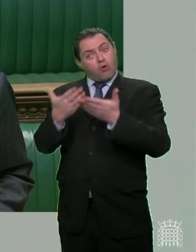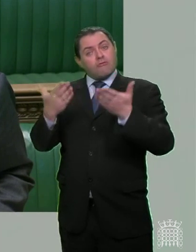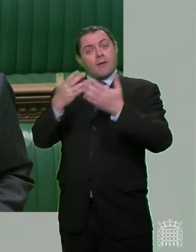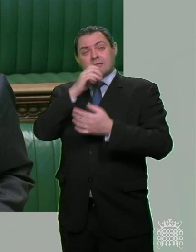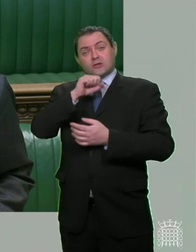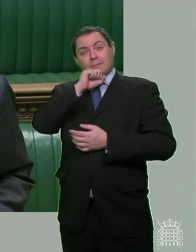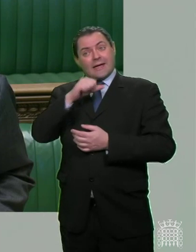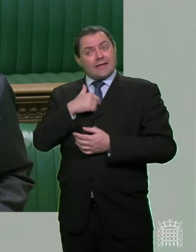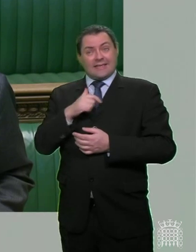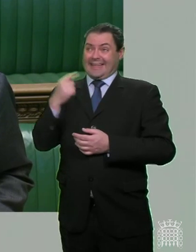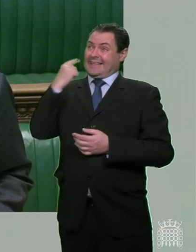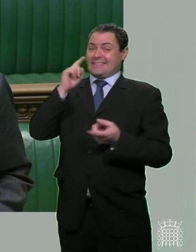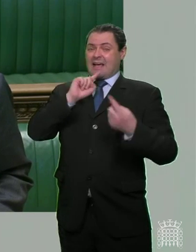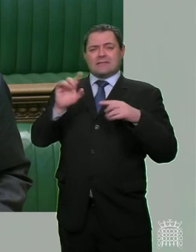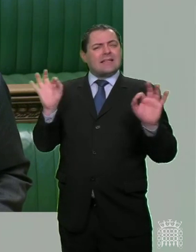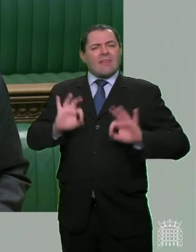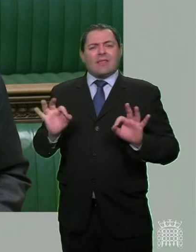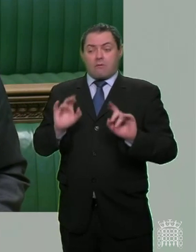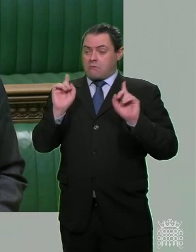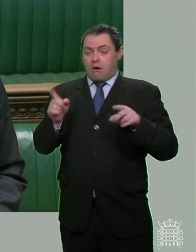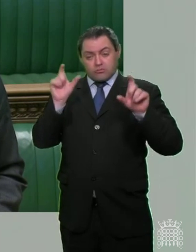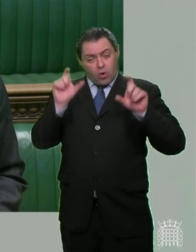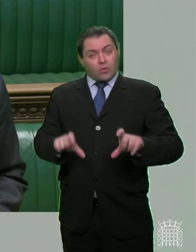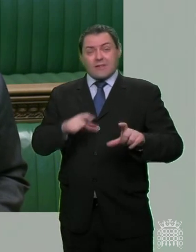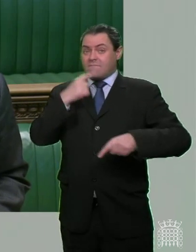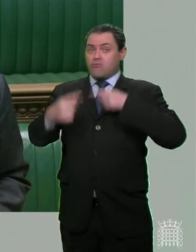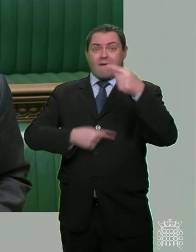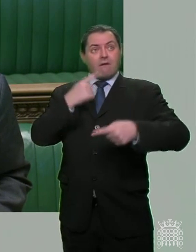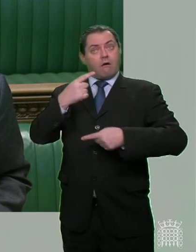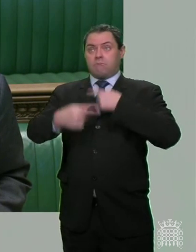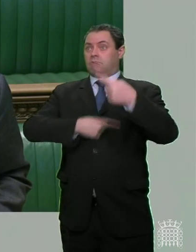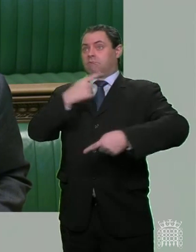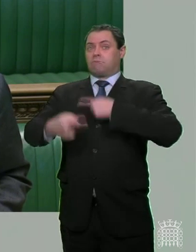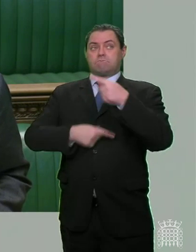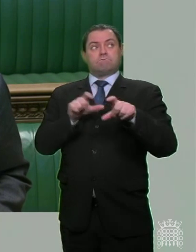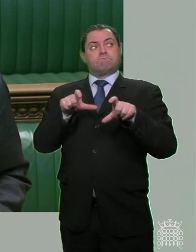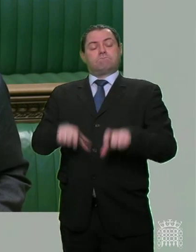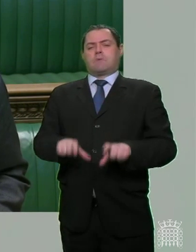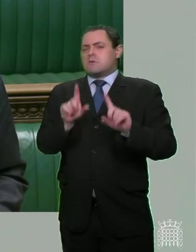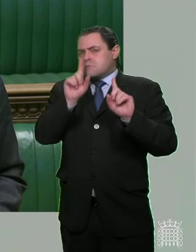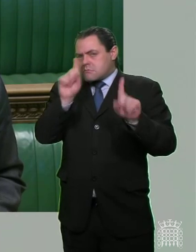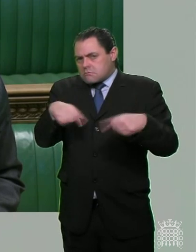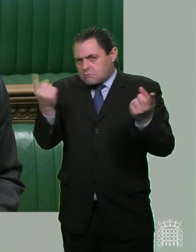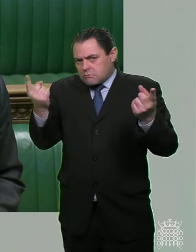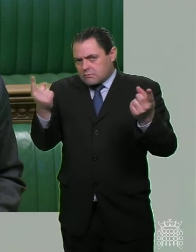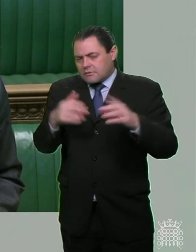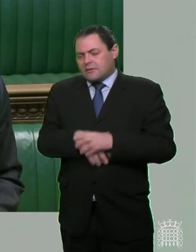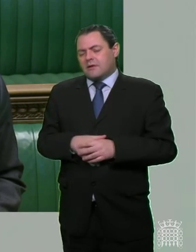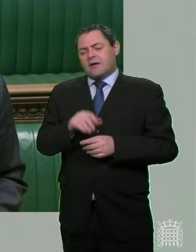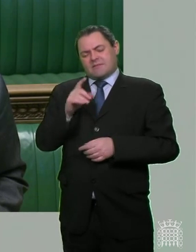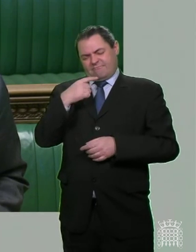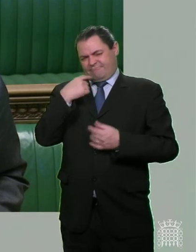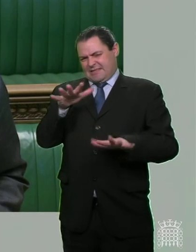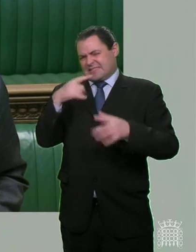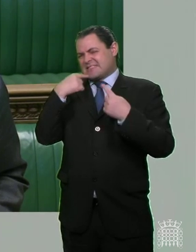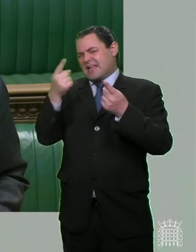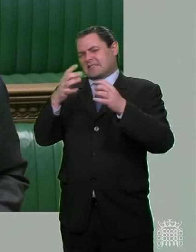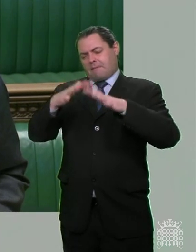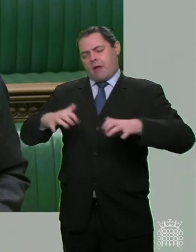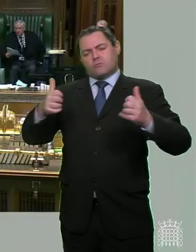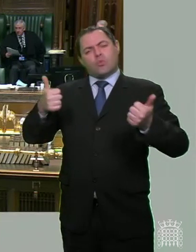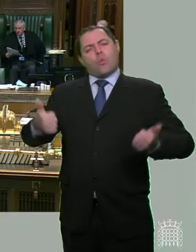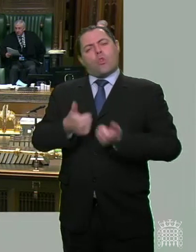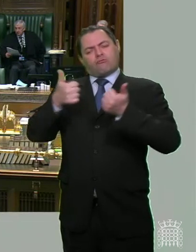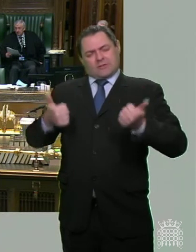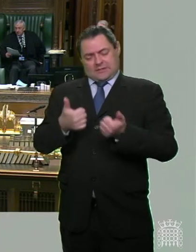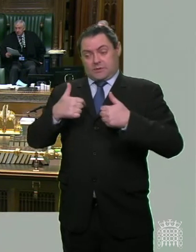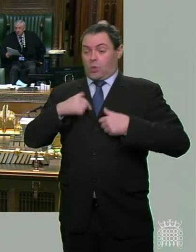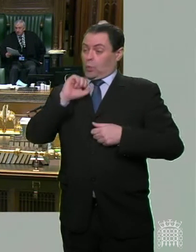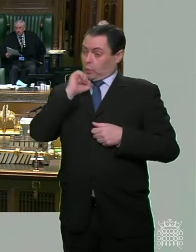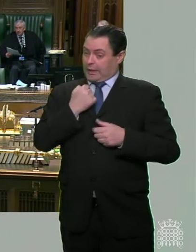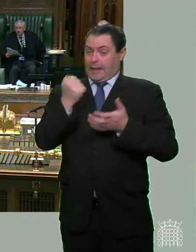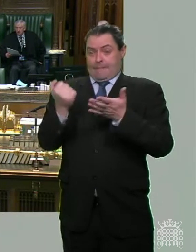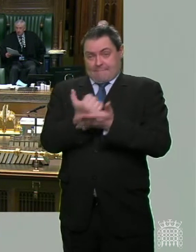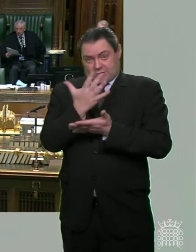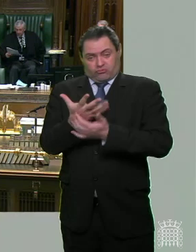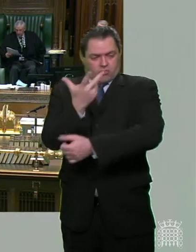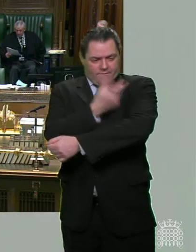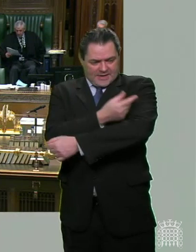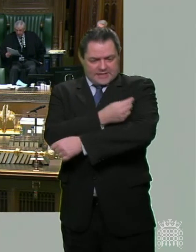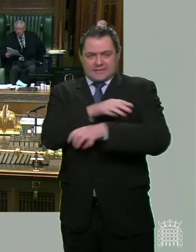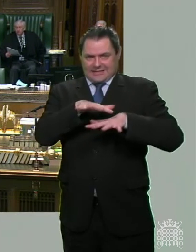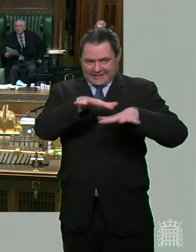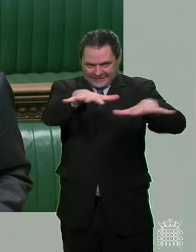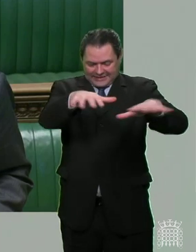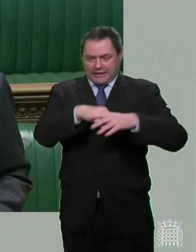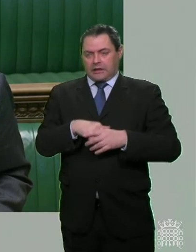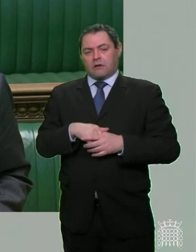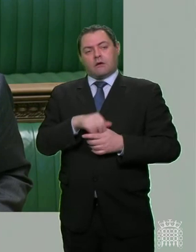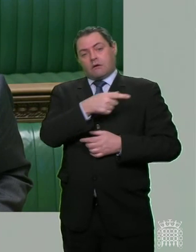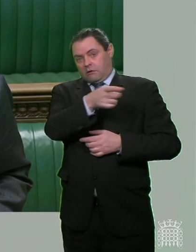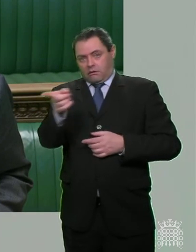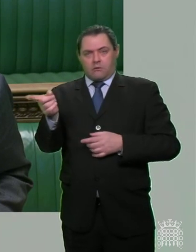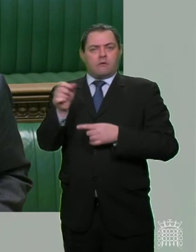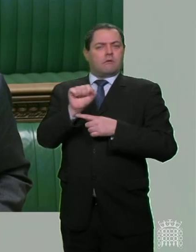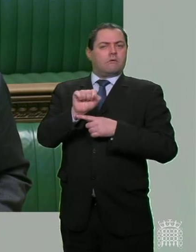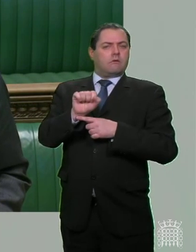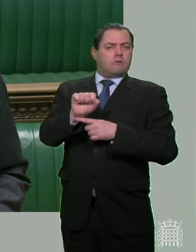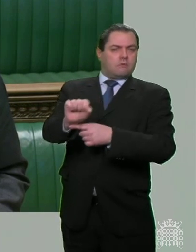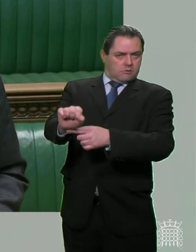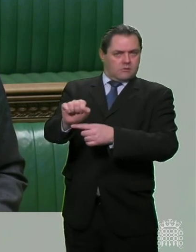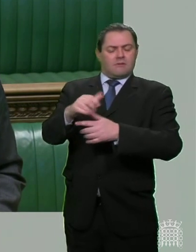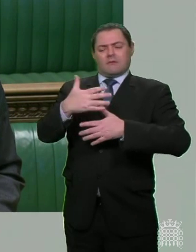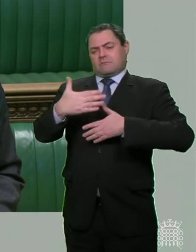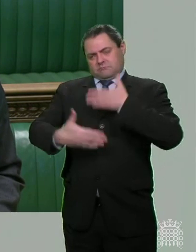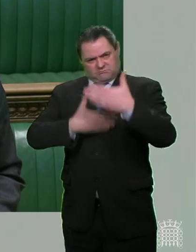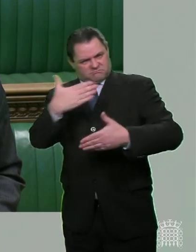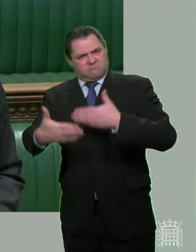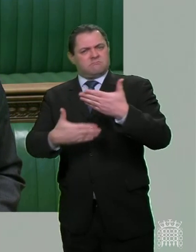A perpetual lockdown is no answer, but we will continue to do, as I have said to the House and to you, Mr Speaker, everything we can to roll out our vaccine programme to give the public the protection that they want and deserve.